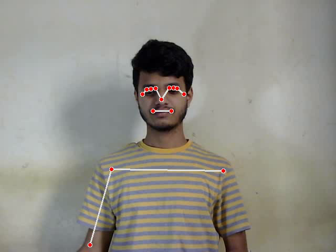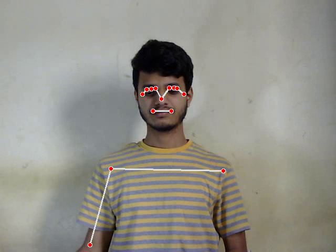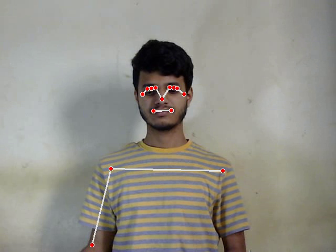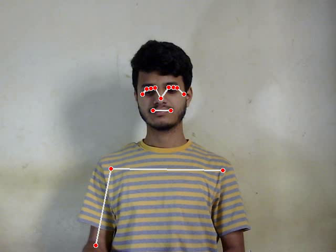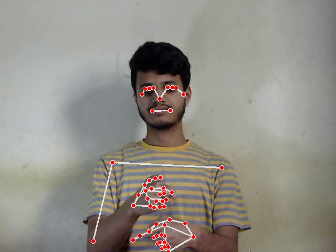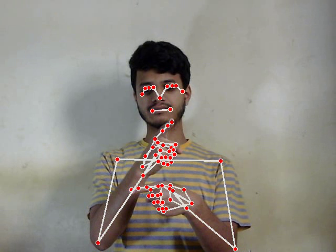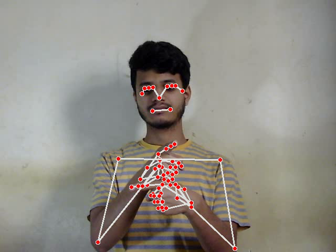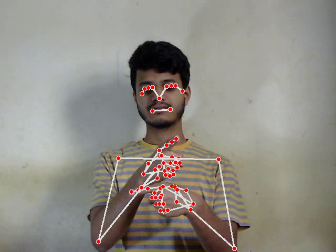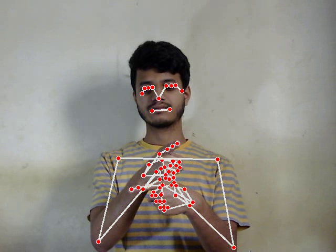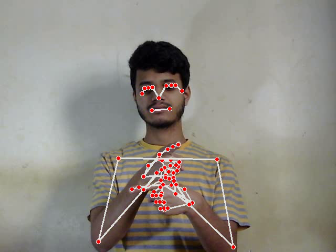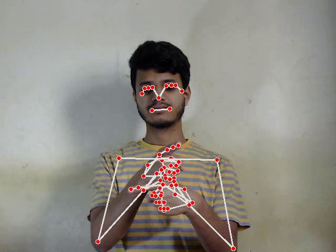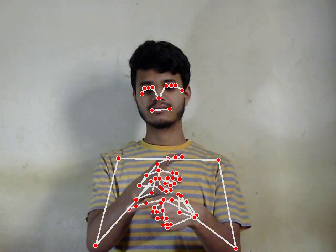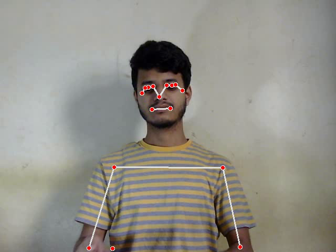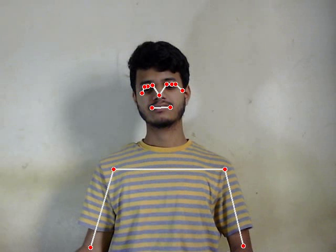right